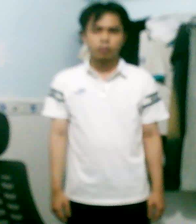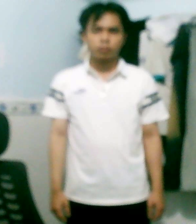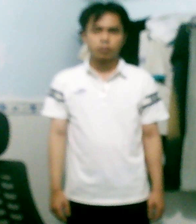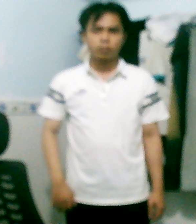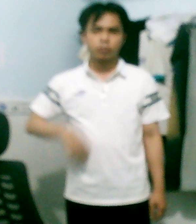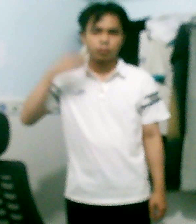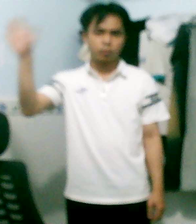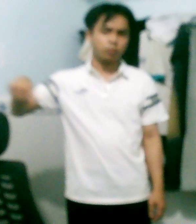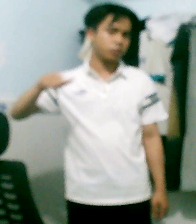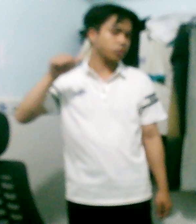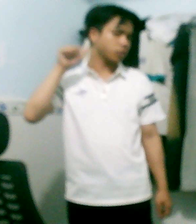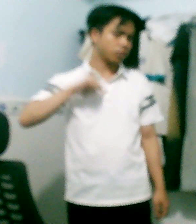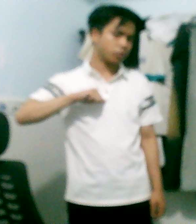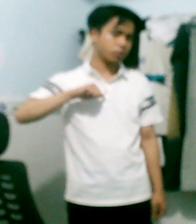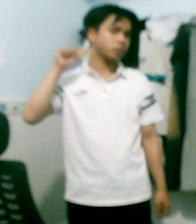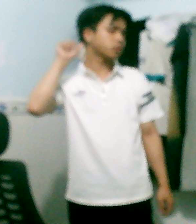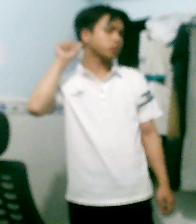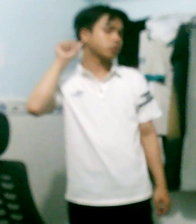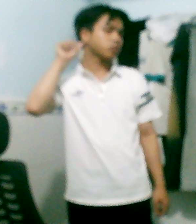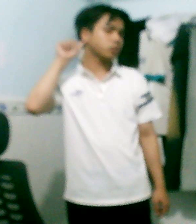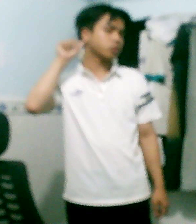thay co